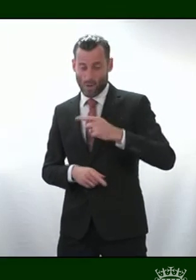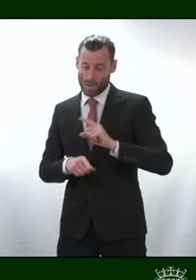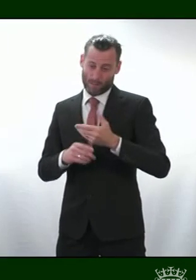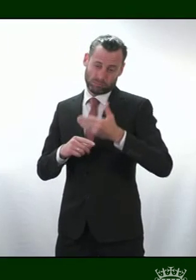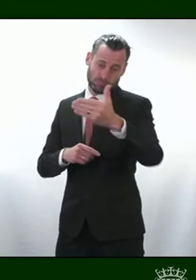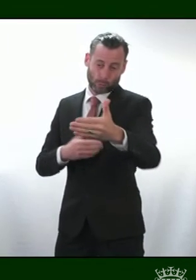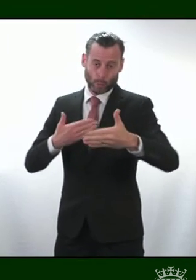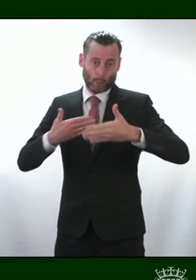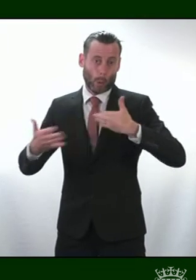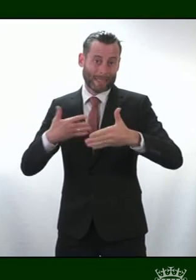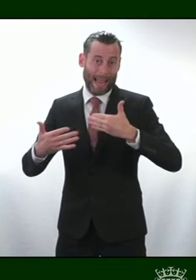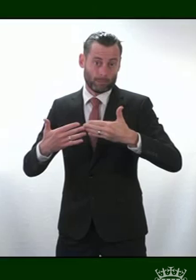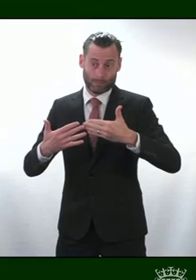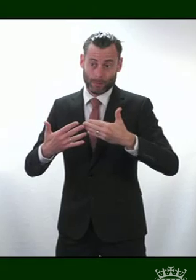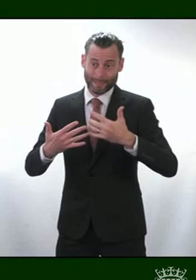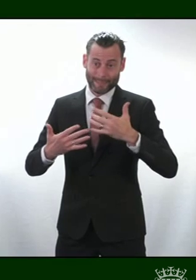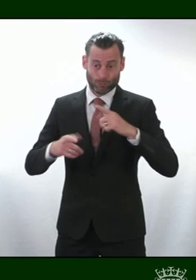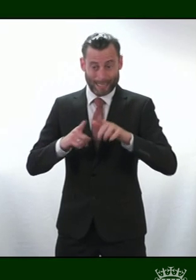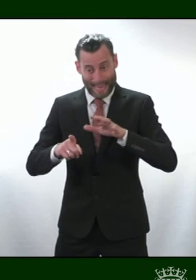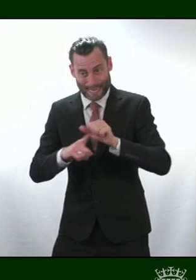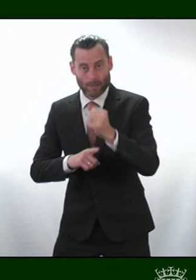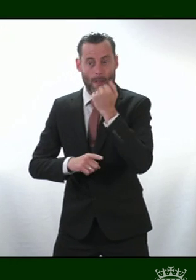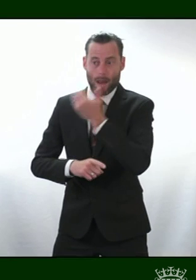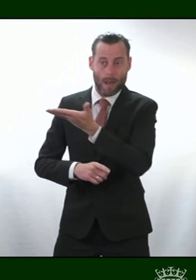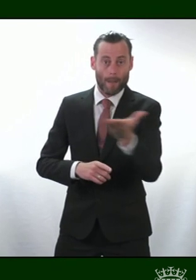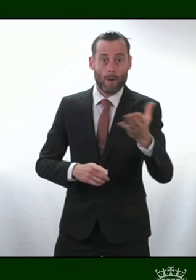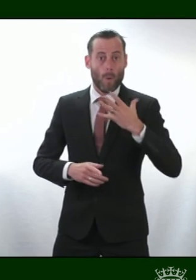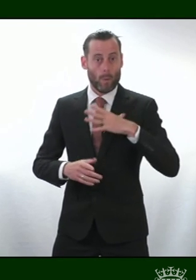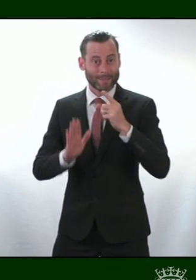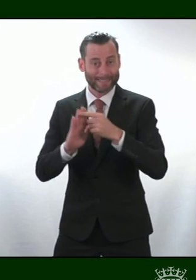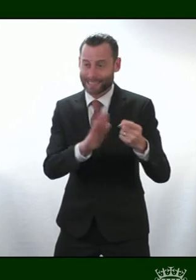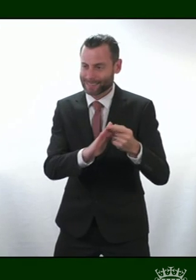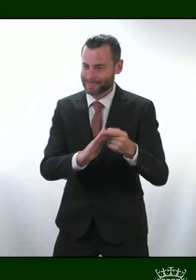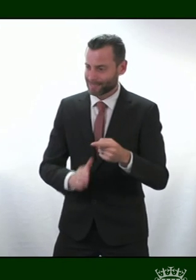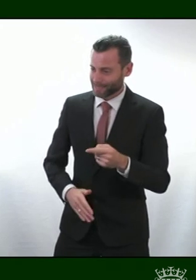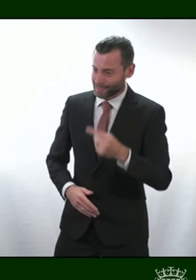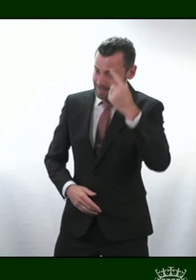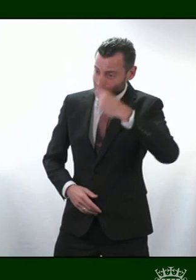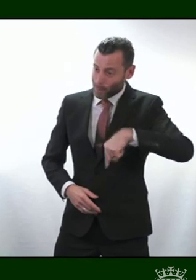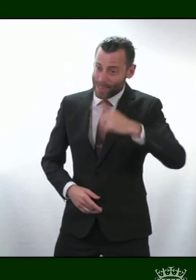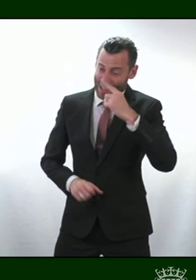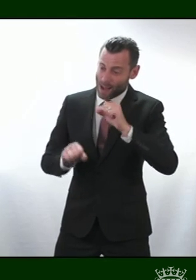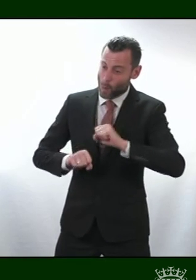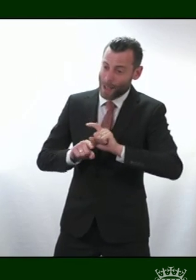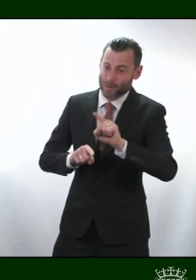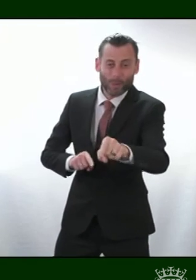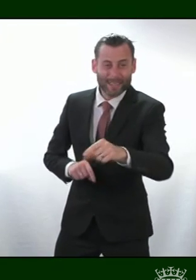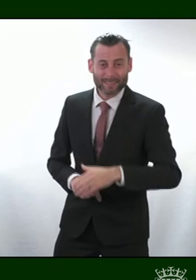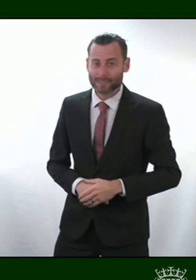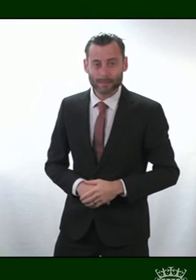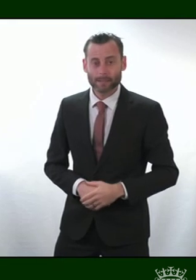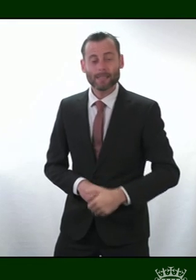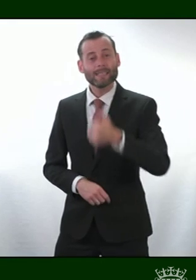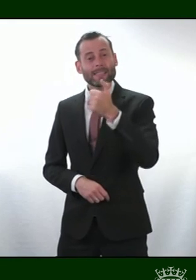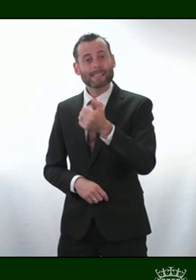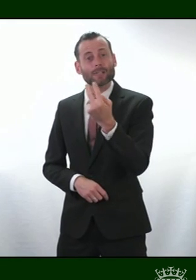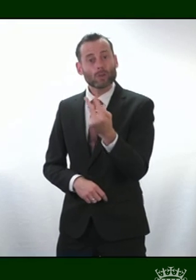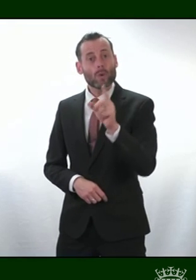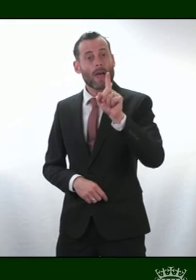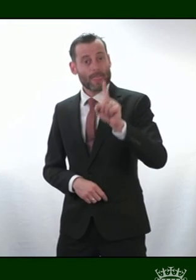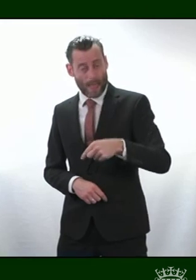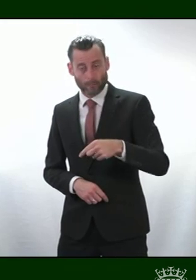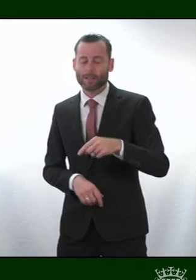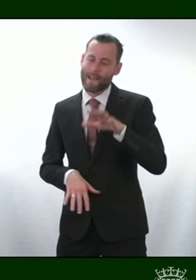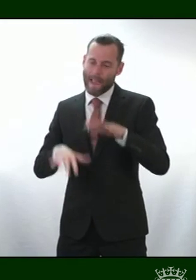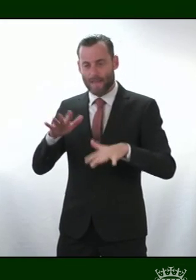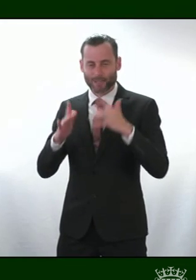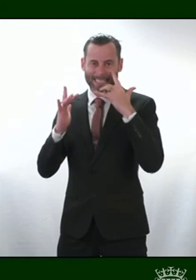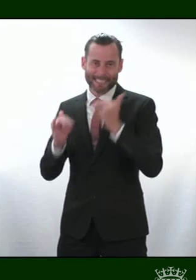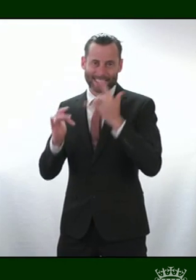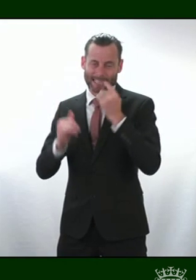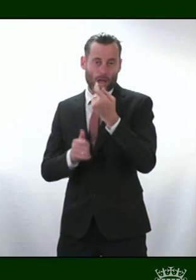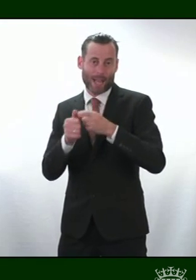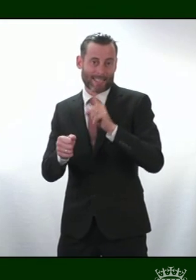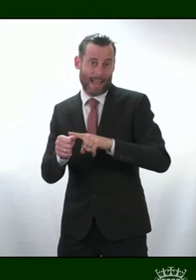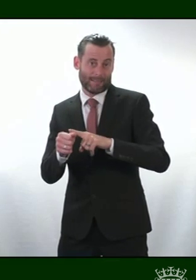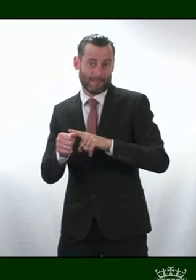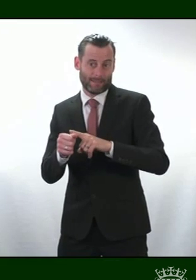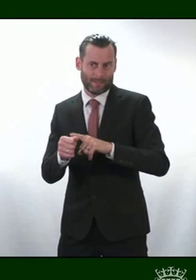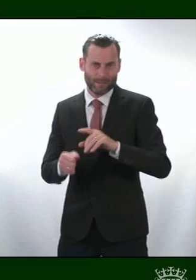Well, we do not have weeks. The Government’s latest figures show that there was an average of 62,000 people tested per day, not 500,000.